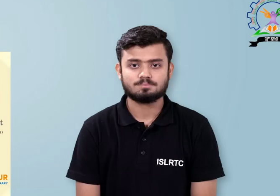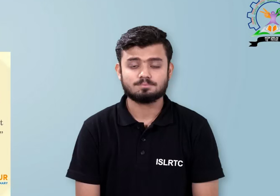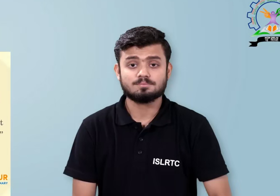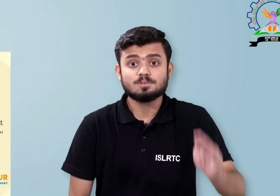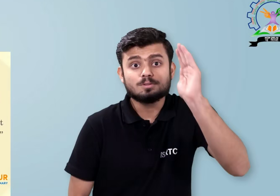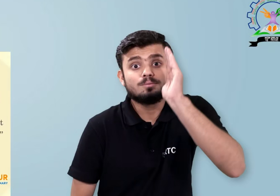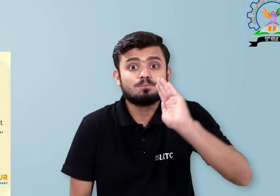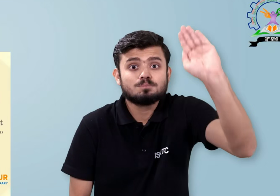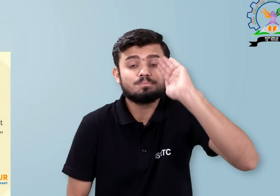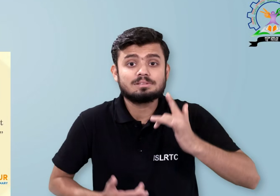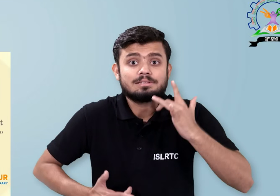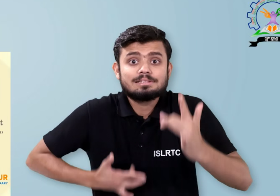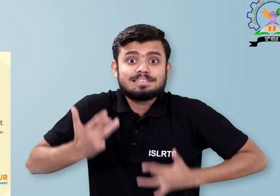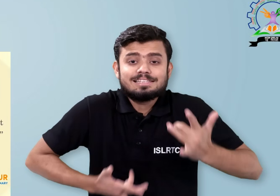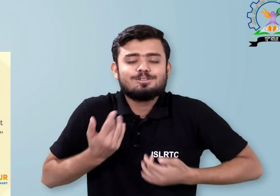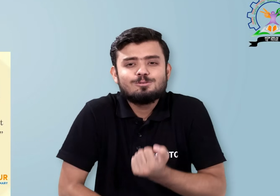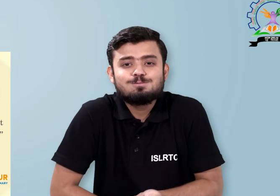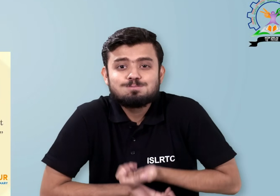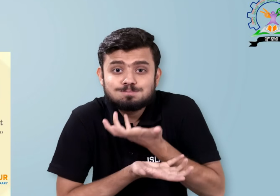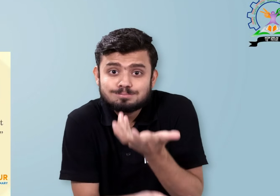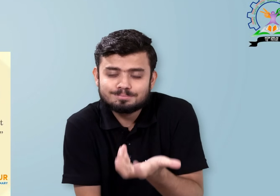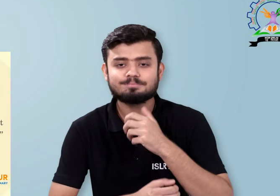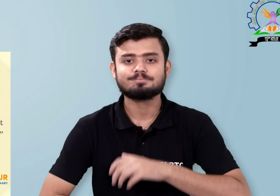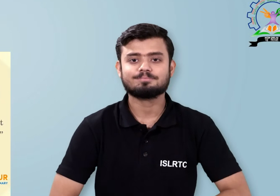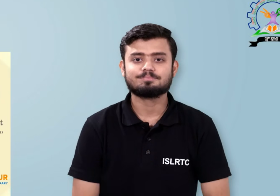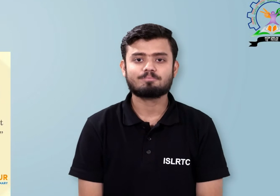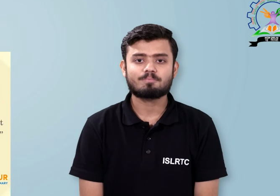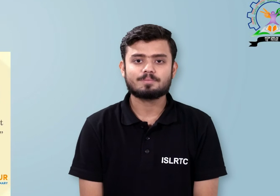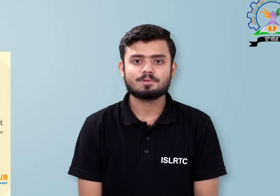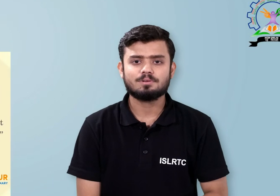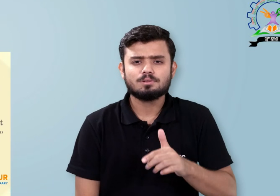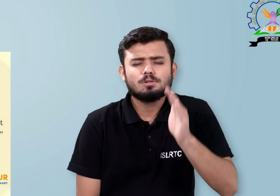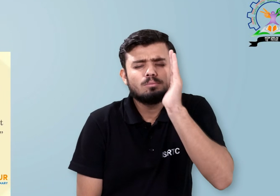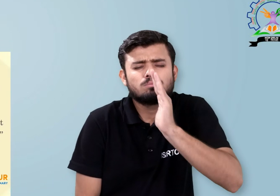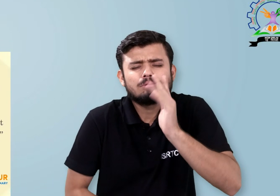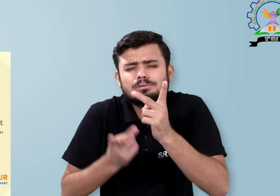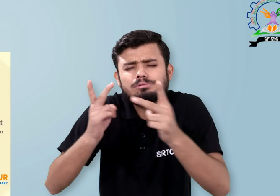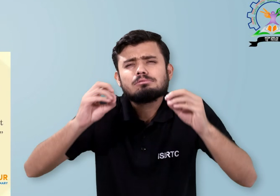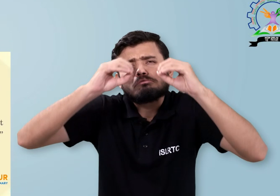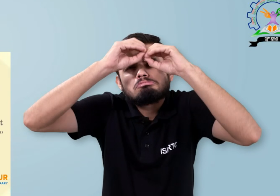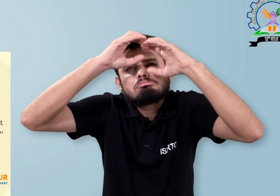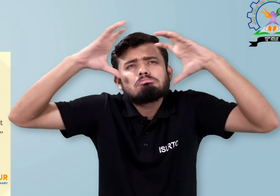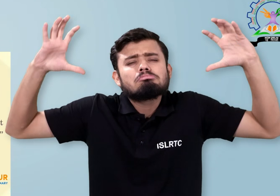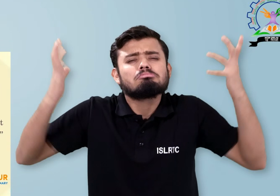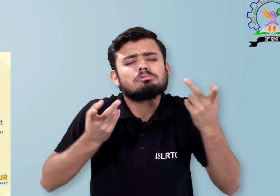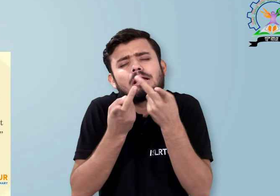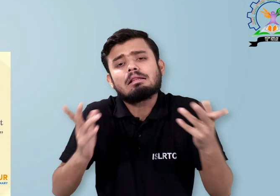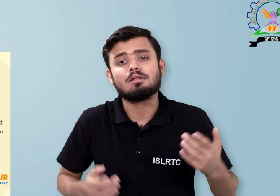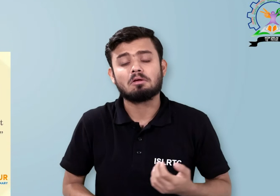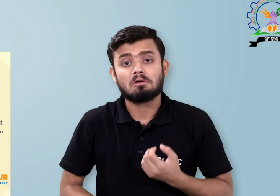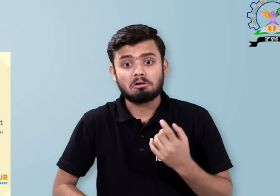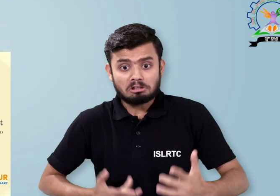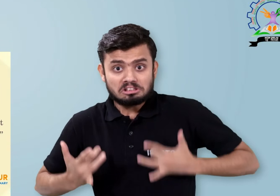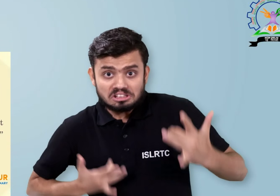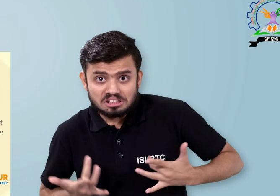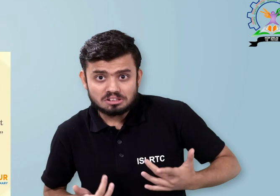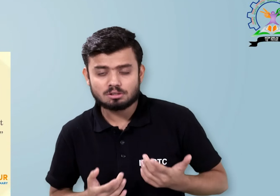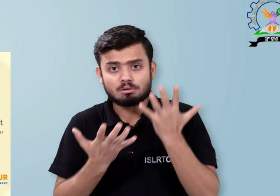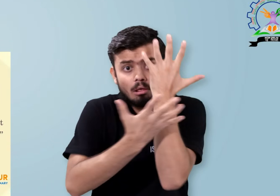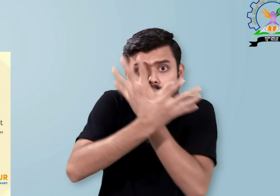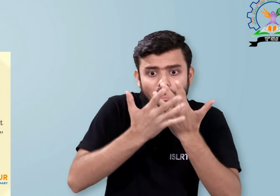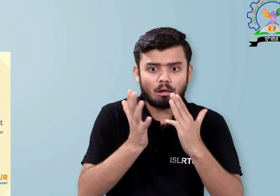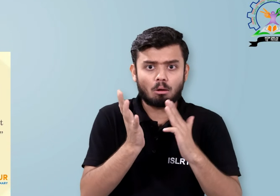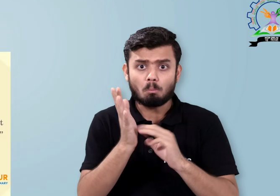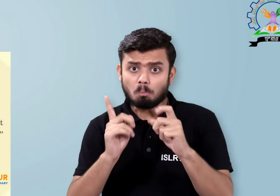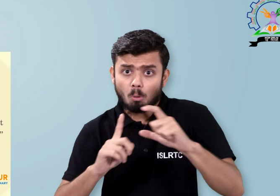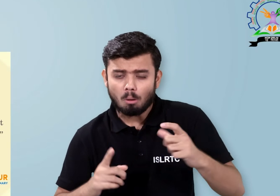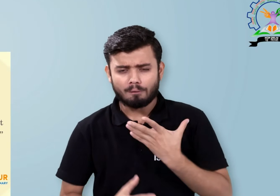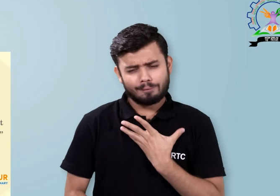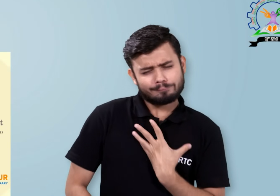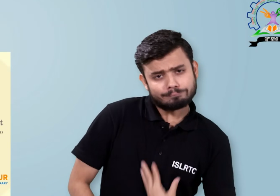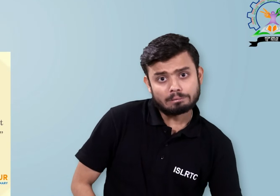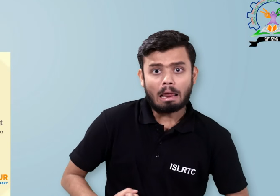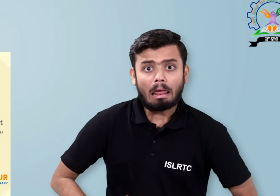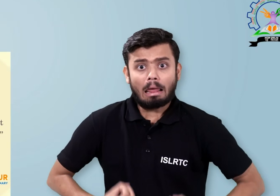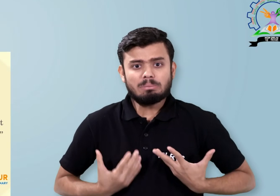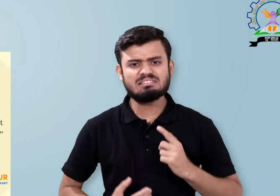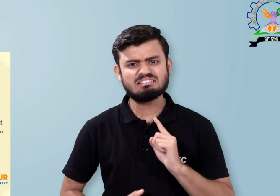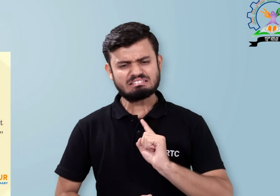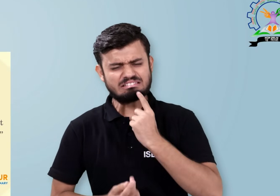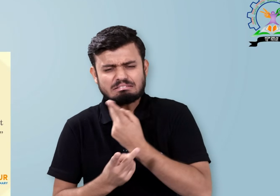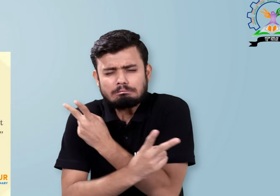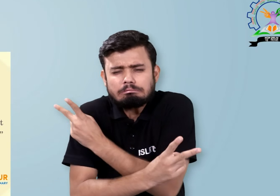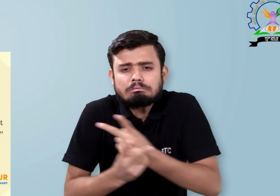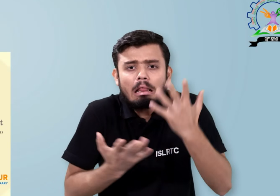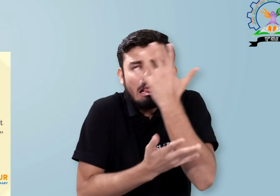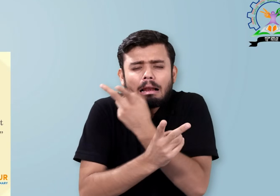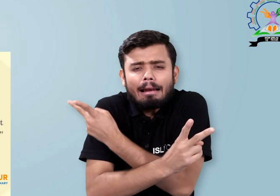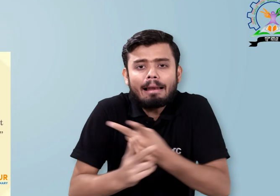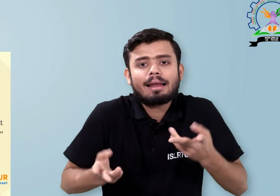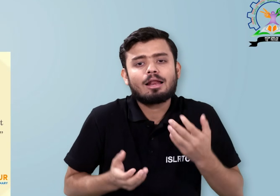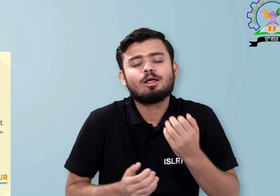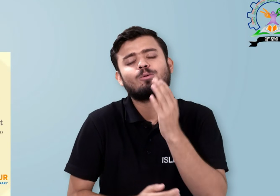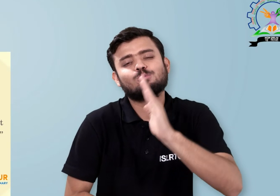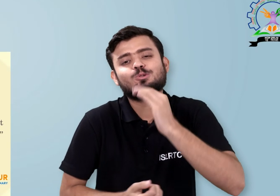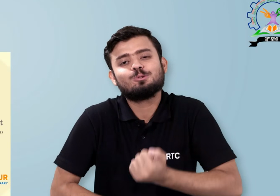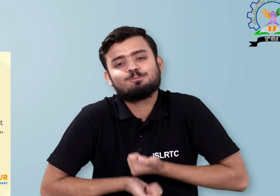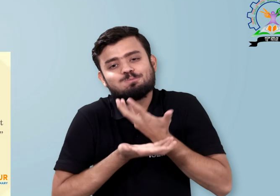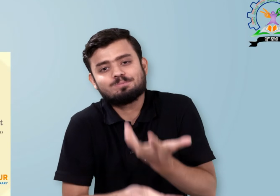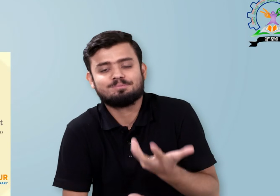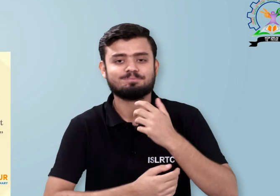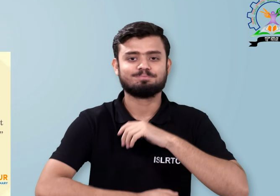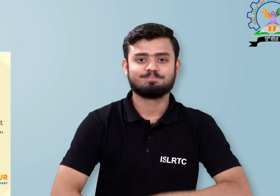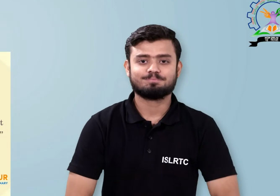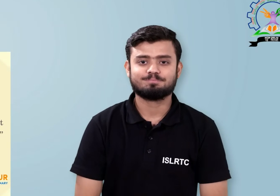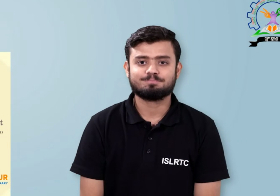Lyric A lyric poem is a type of short, highly musical verse that expresses the personal emotions and thoughts of a single speaker.